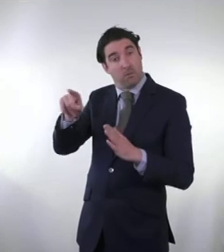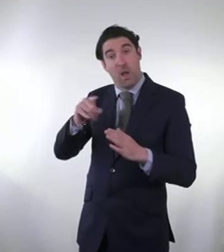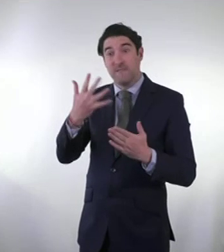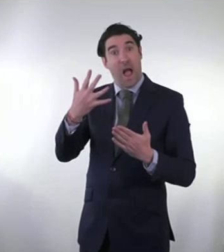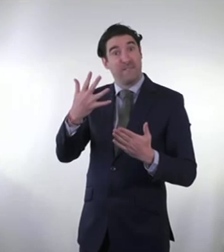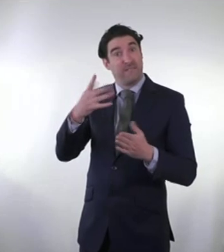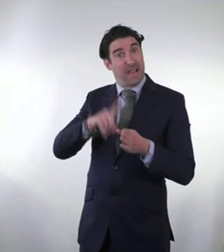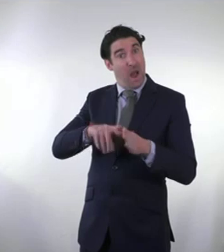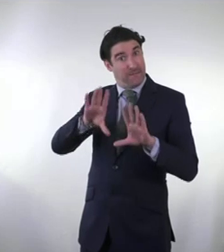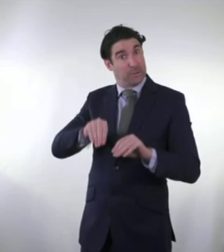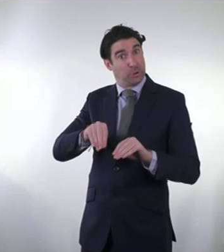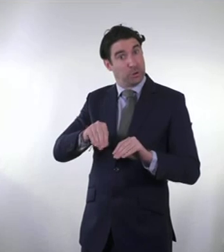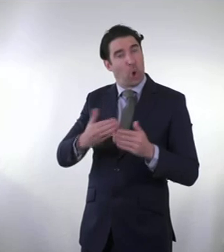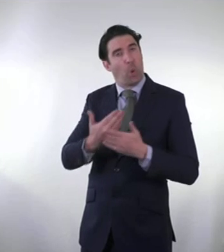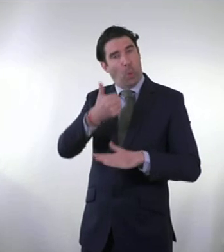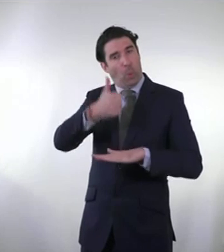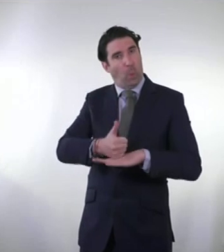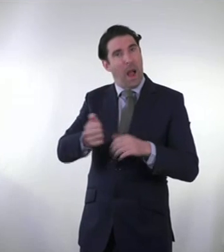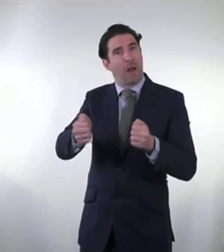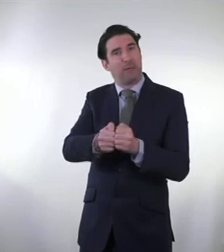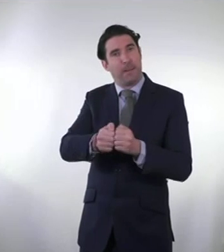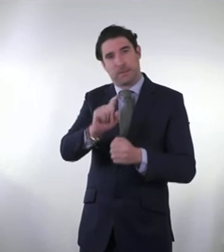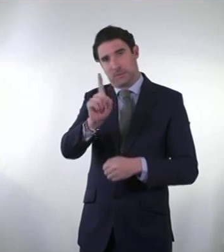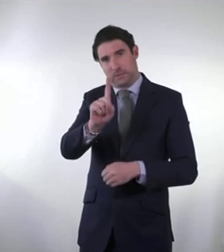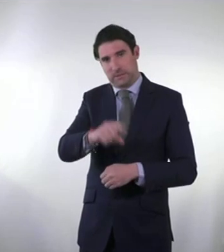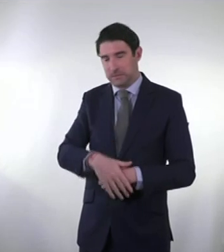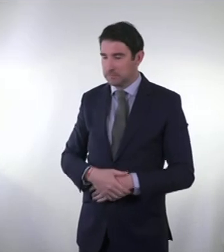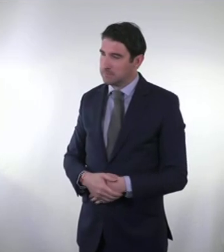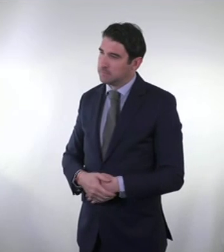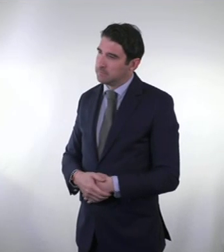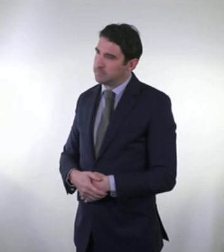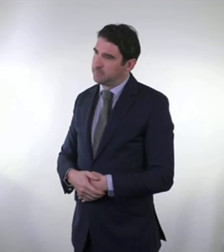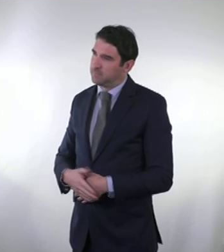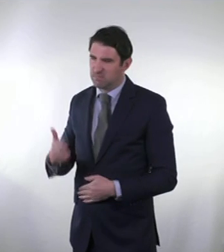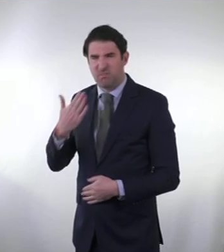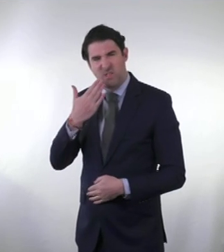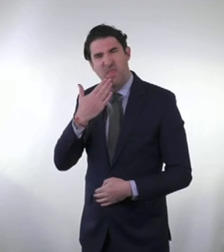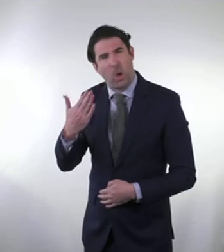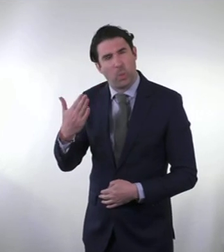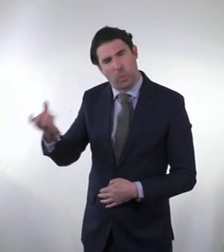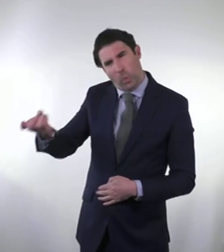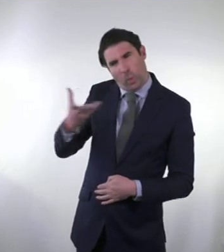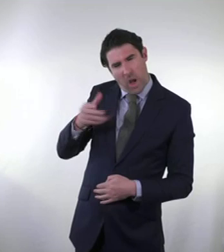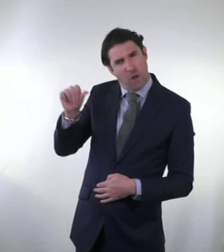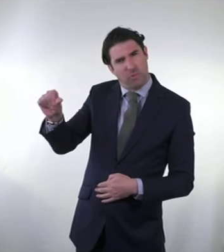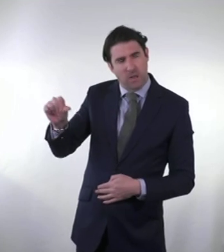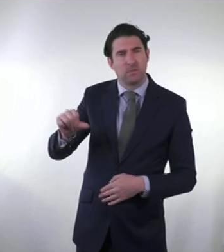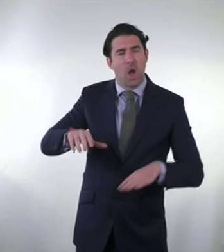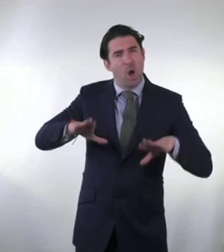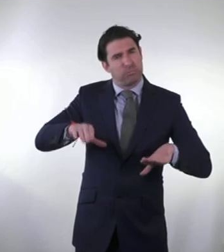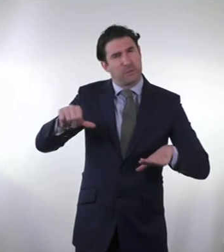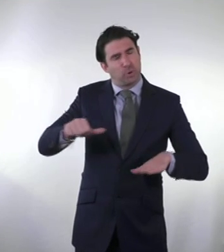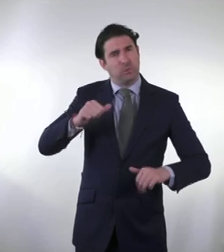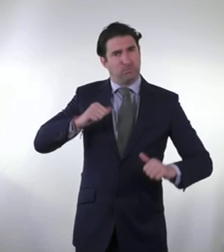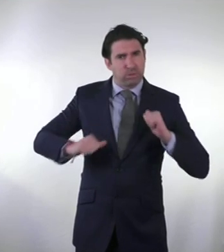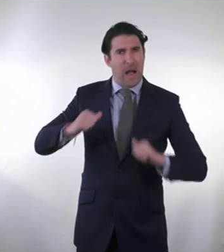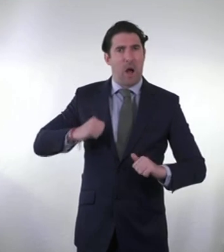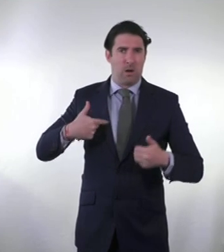I thank my hon. Friend for his question. The UK can be incredibly proud of what we have done to resettle Syrian refugees.